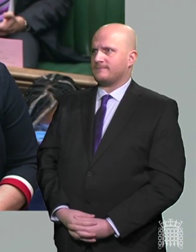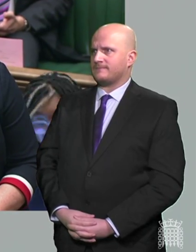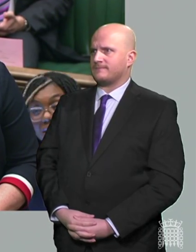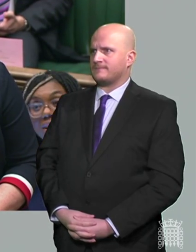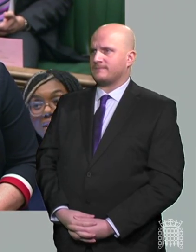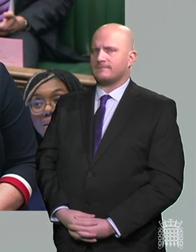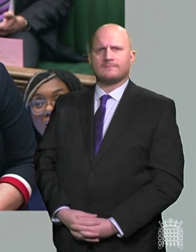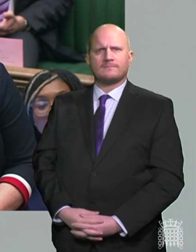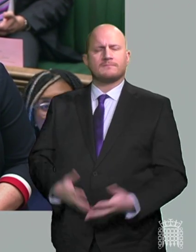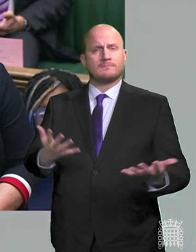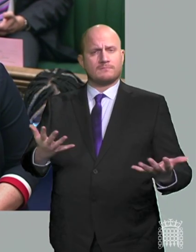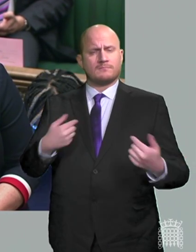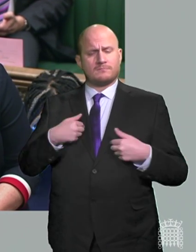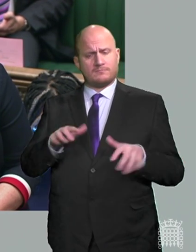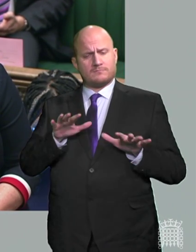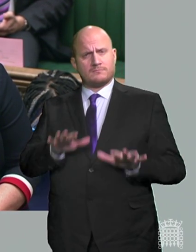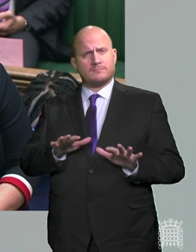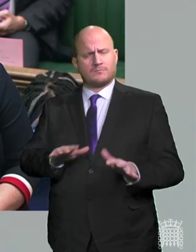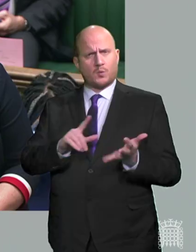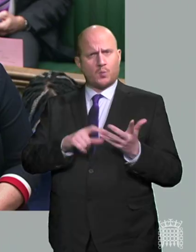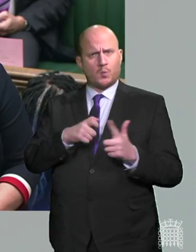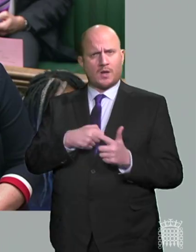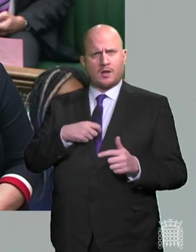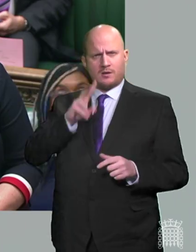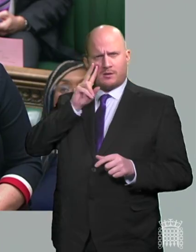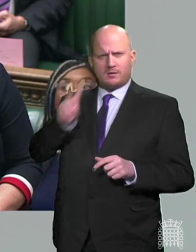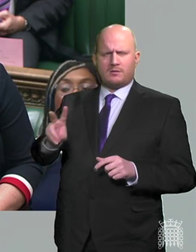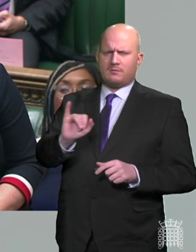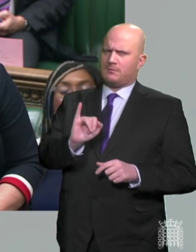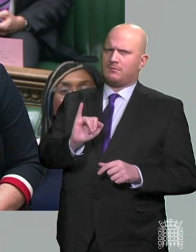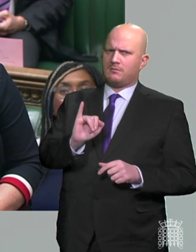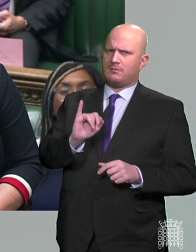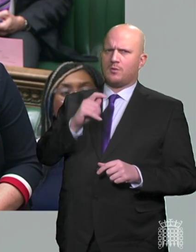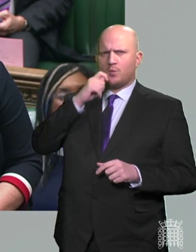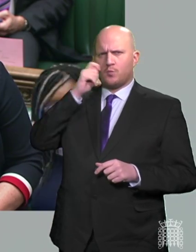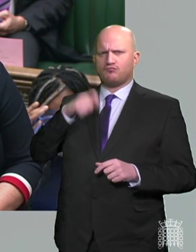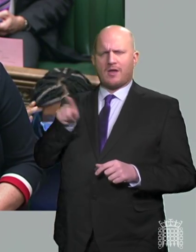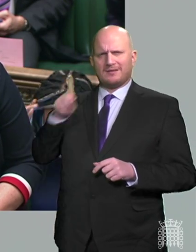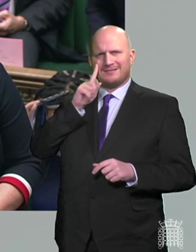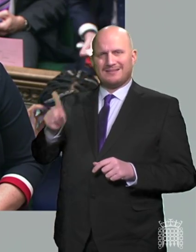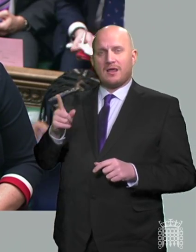The UK condemns Russia’s use of Russian-state proxies such as the Wagner Group in Ukraine and globally.